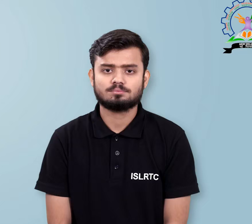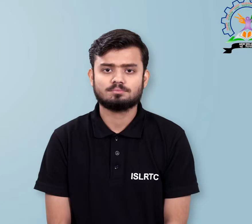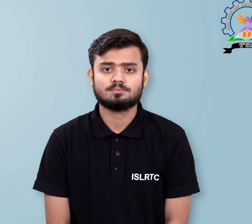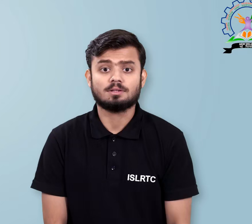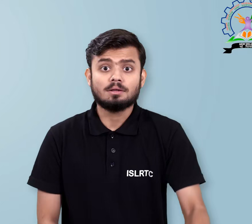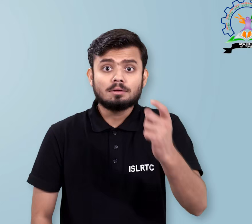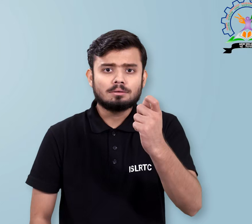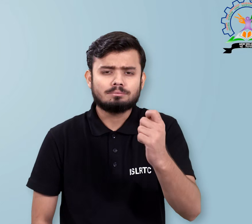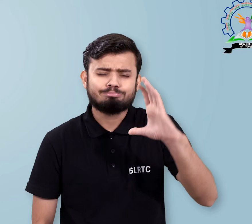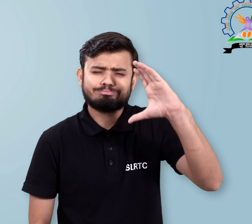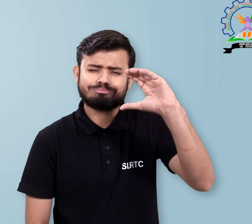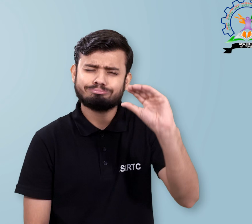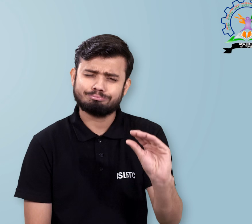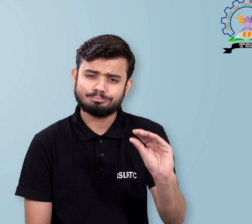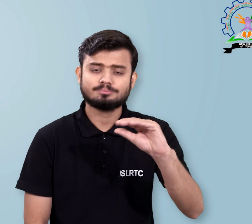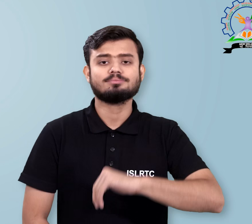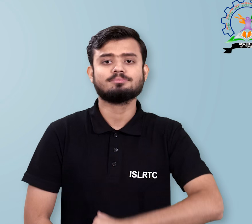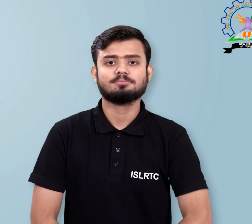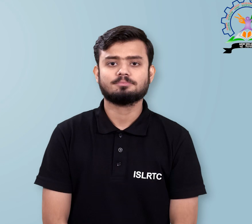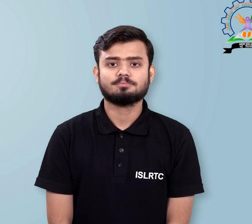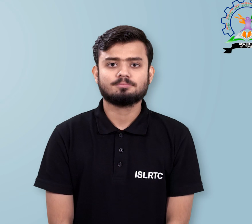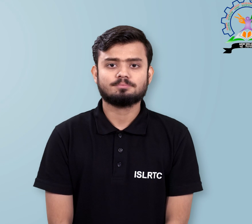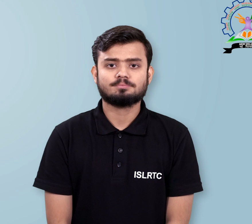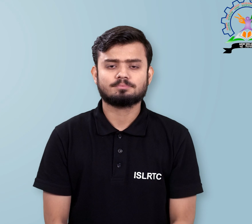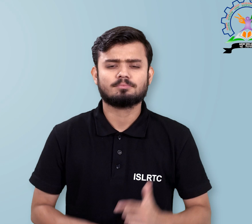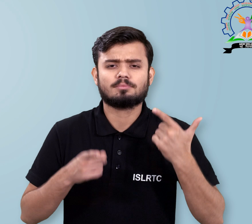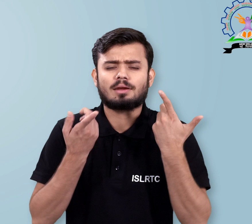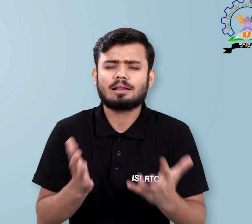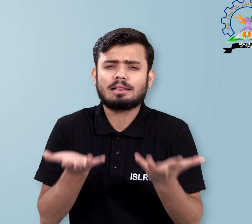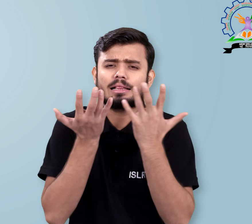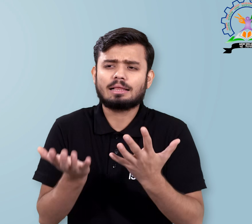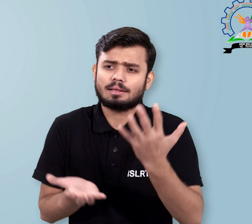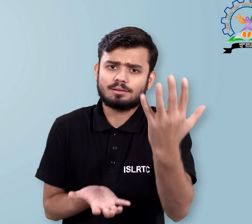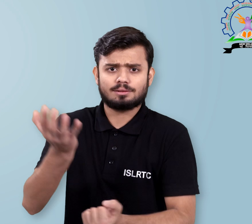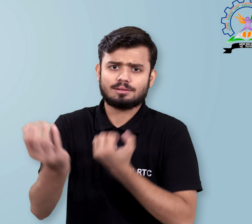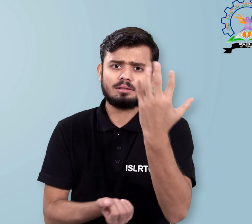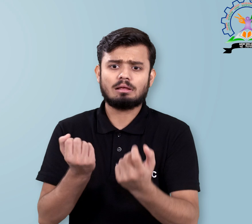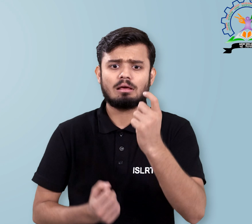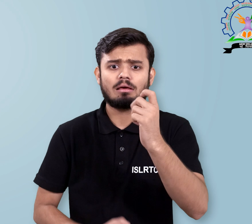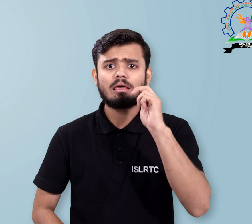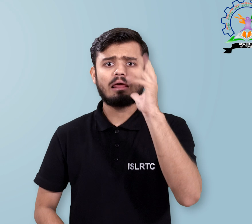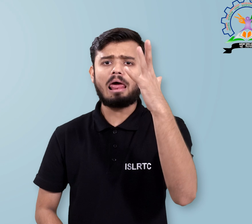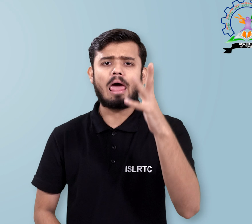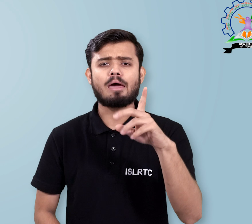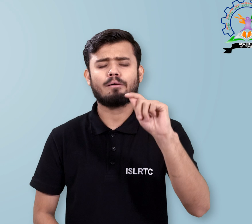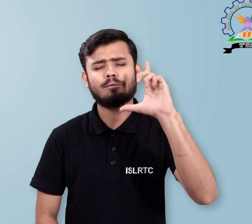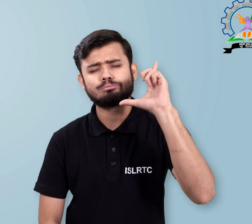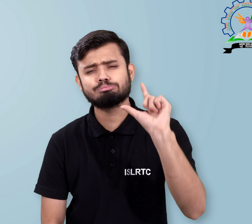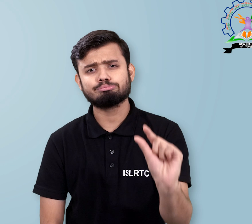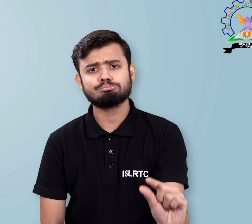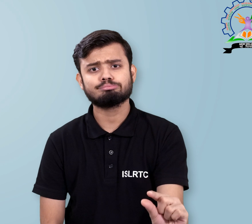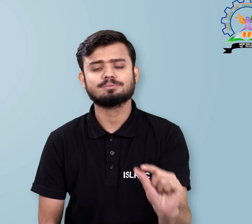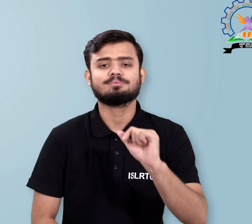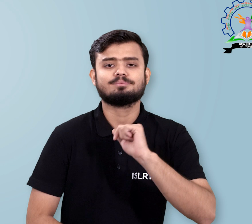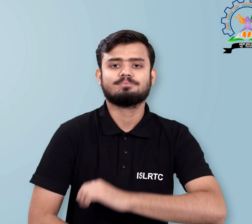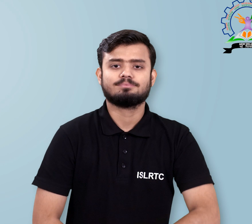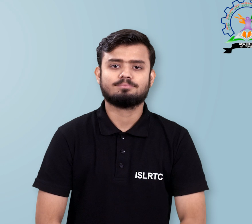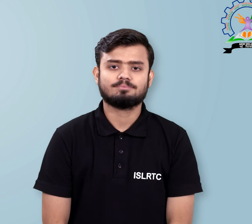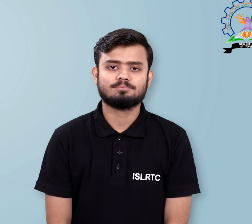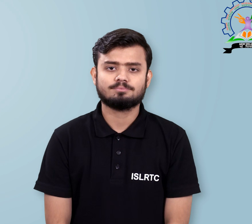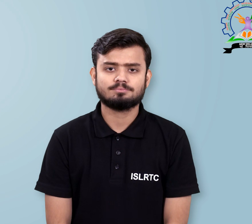Nominal (price or charge) Is the price or charge which is very low for something.